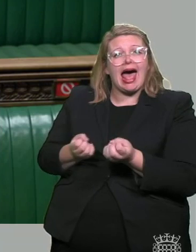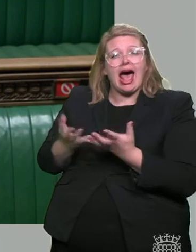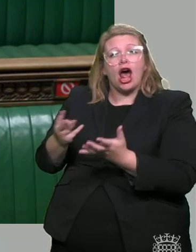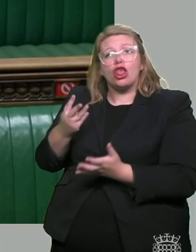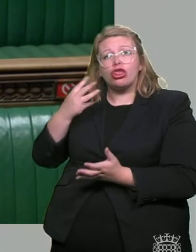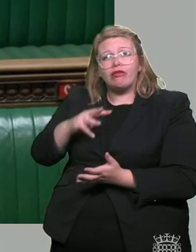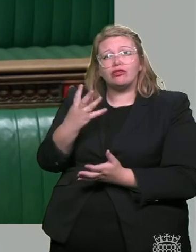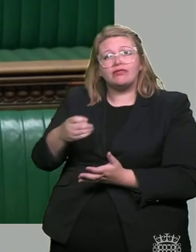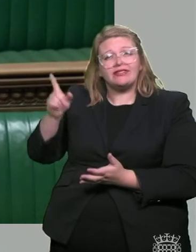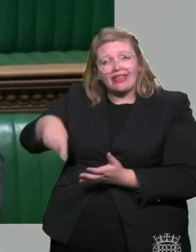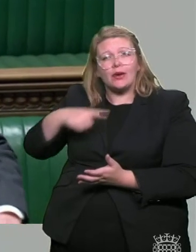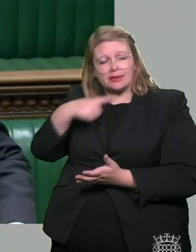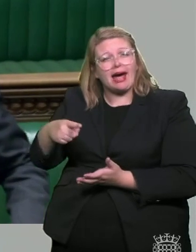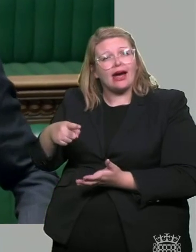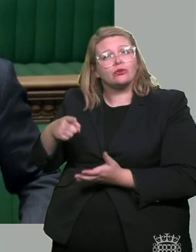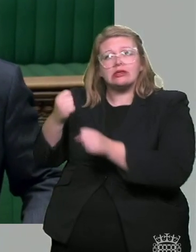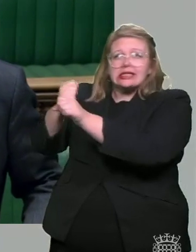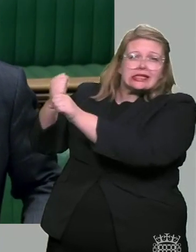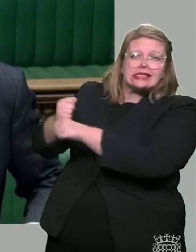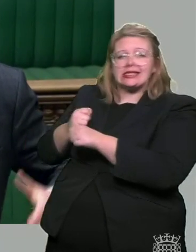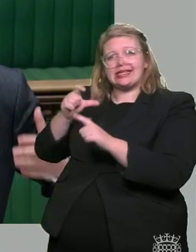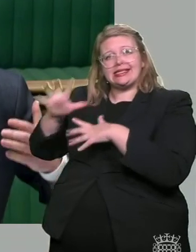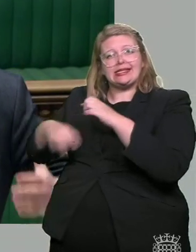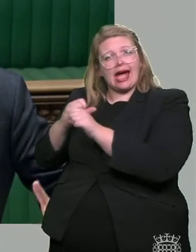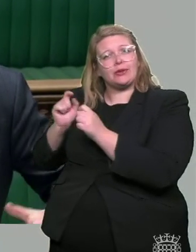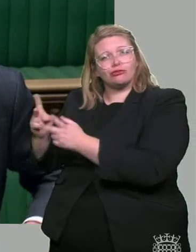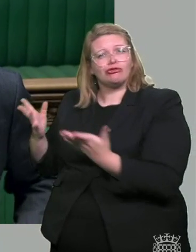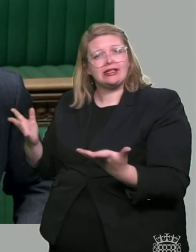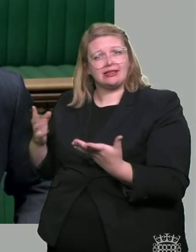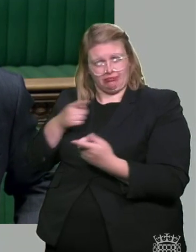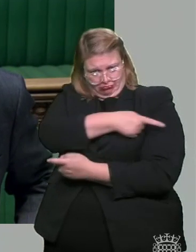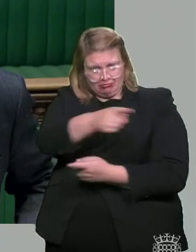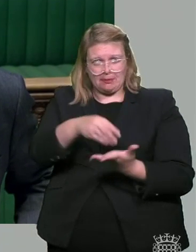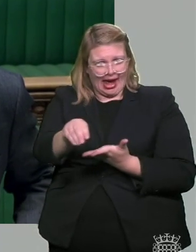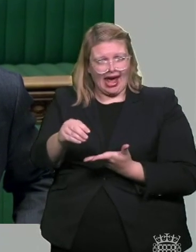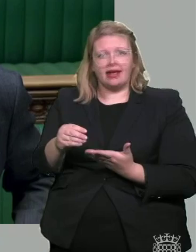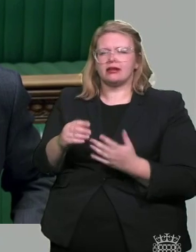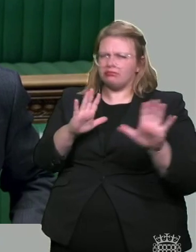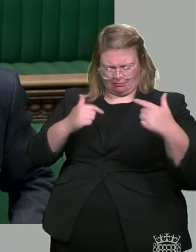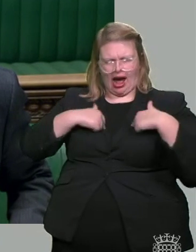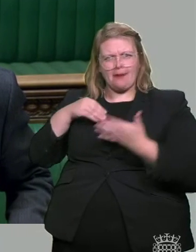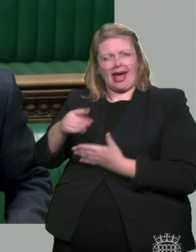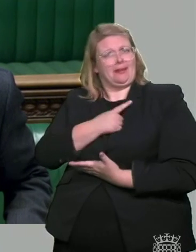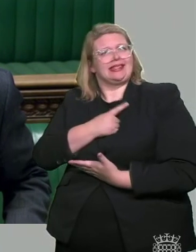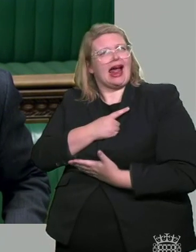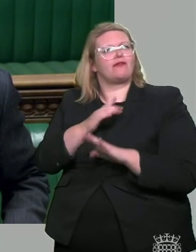I think what the people of this country want to see is minimising taxpayer expense.